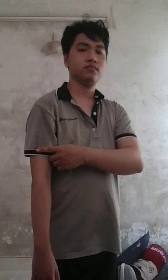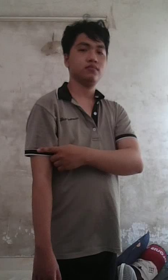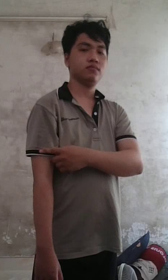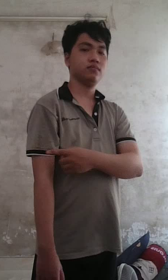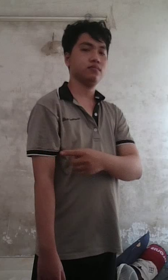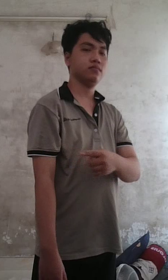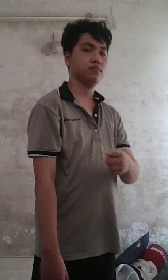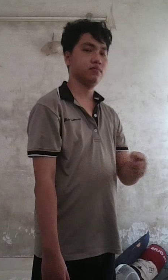cac ban